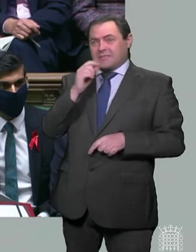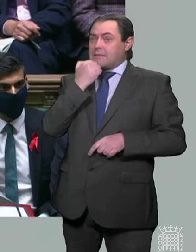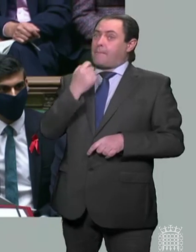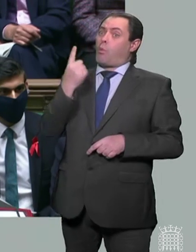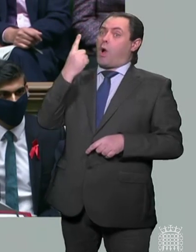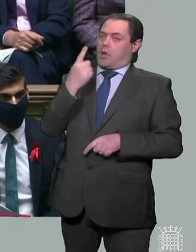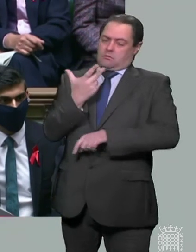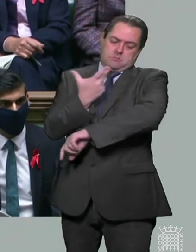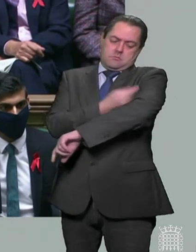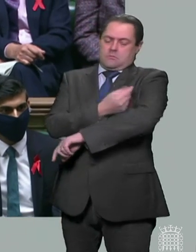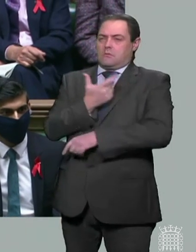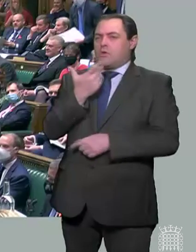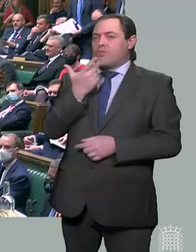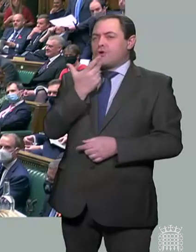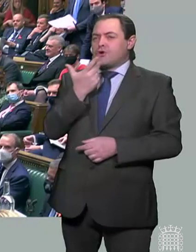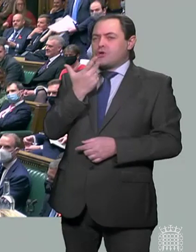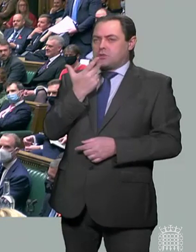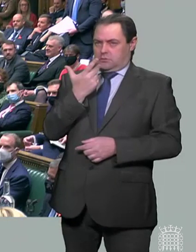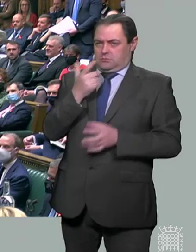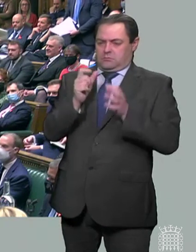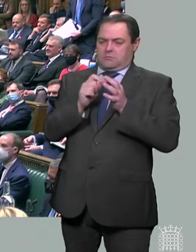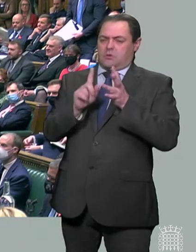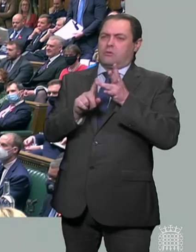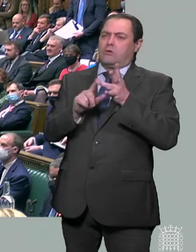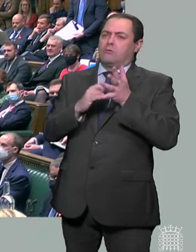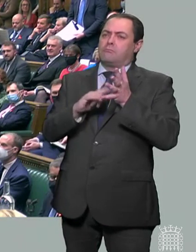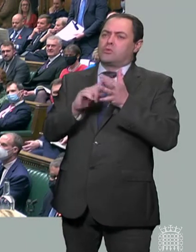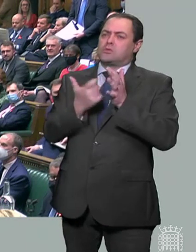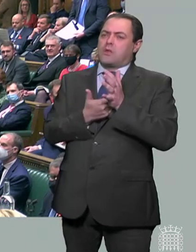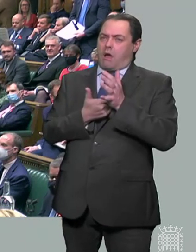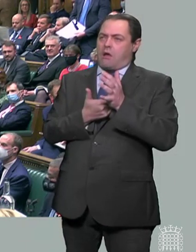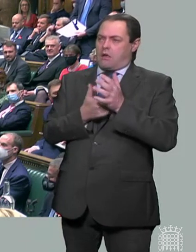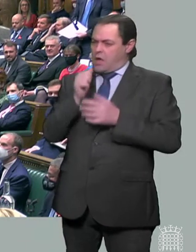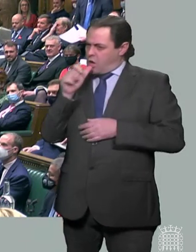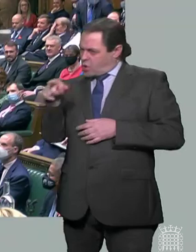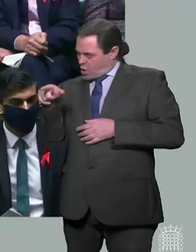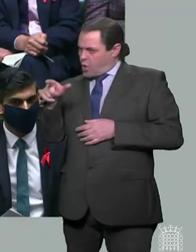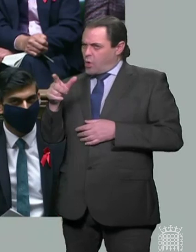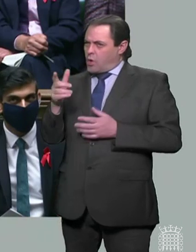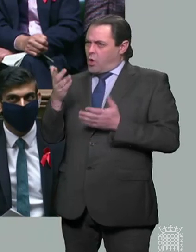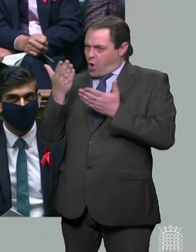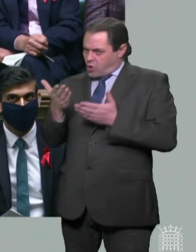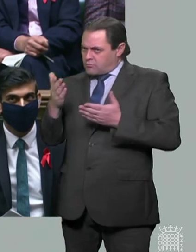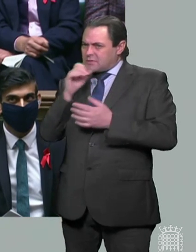I know that the right honourable and learned Gentleman is eligible for his booster.